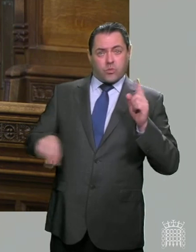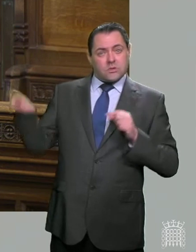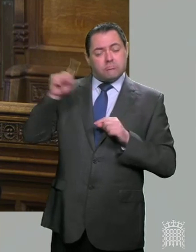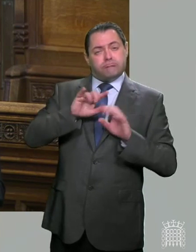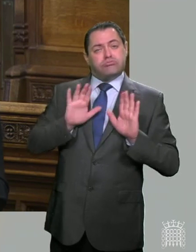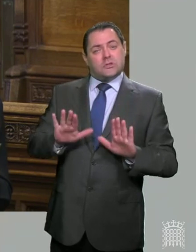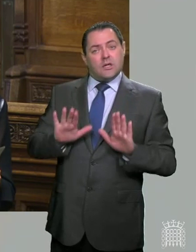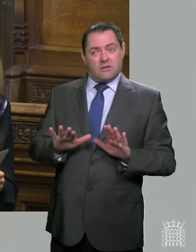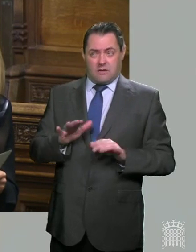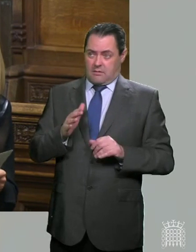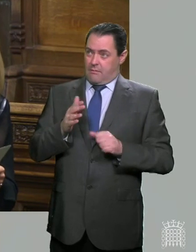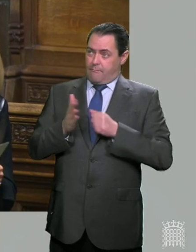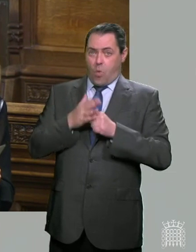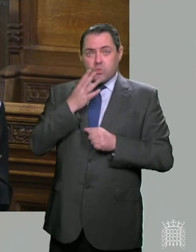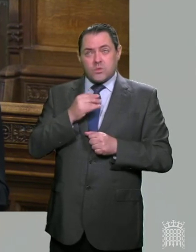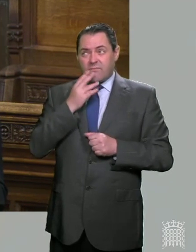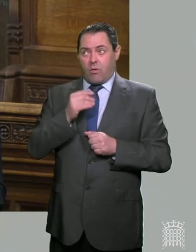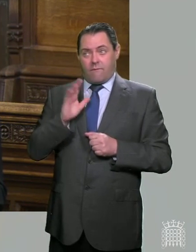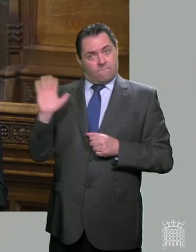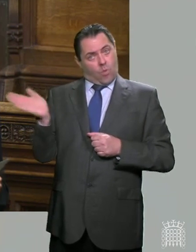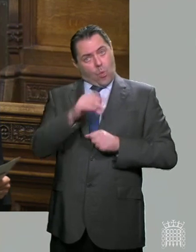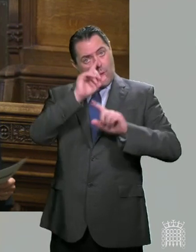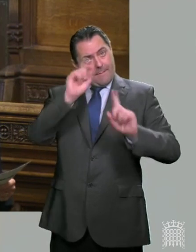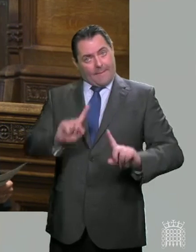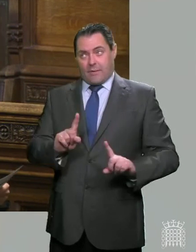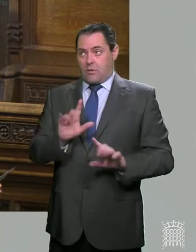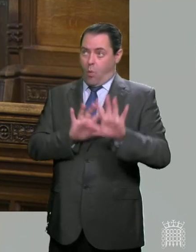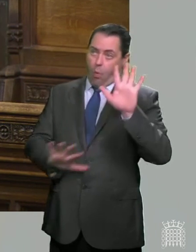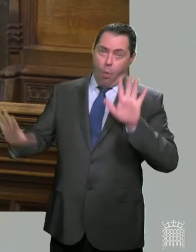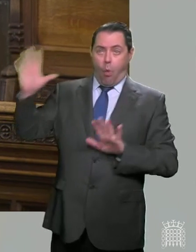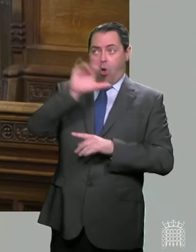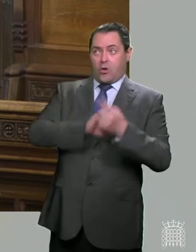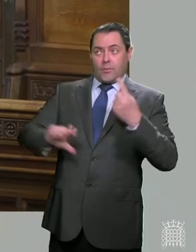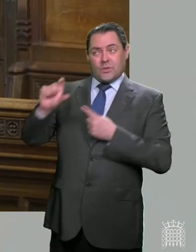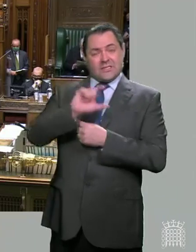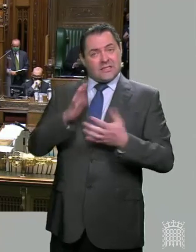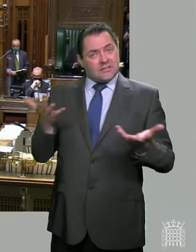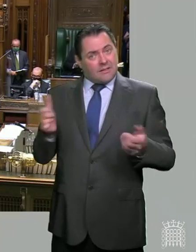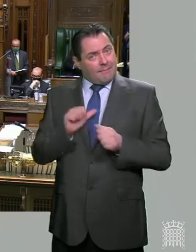That would be much more useful for everyone in all our communities.